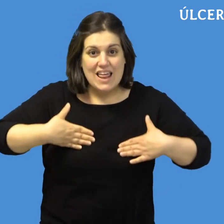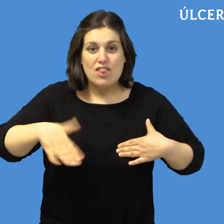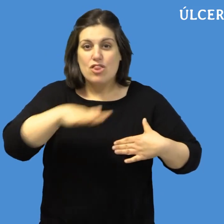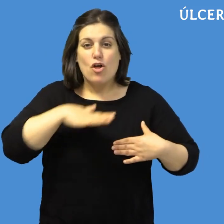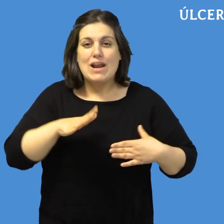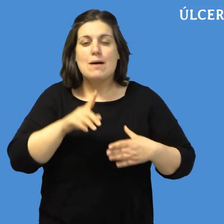dónde